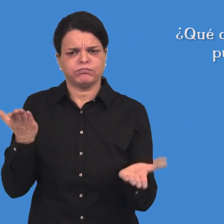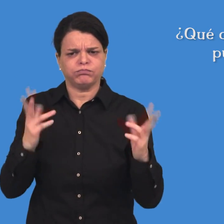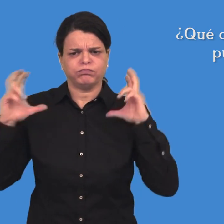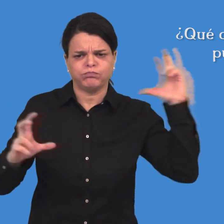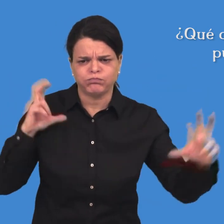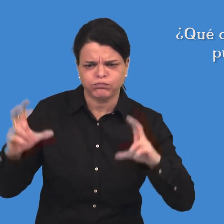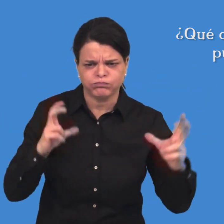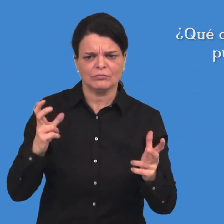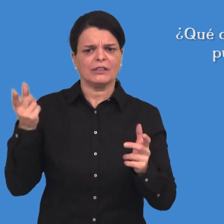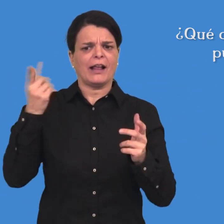gordo